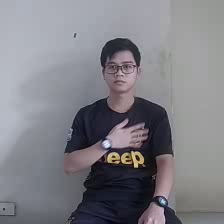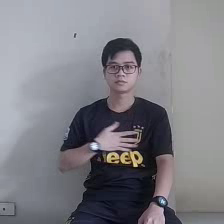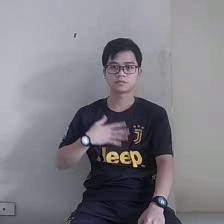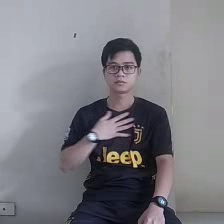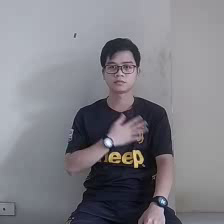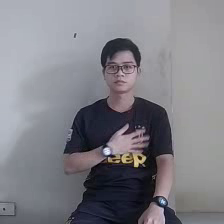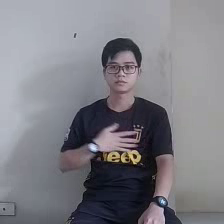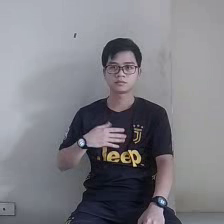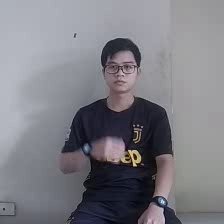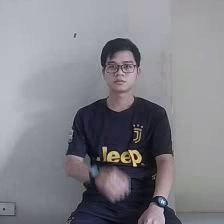Ăn mừng